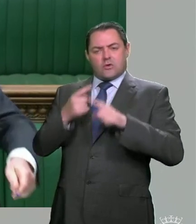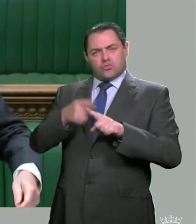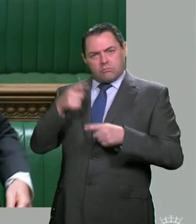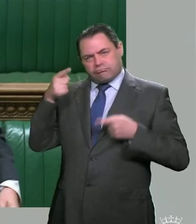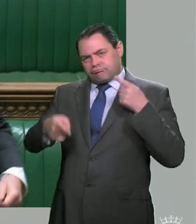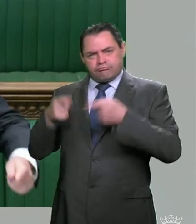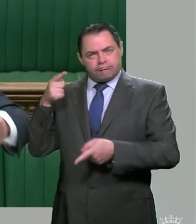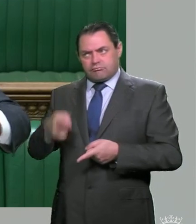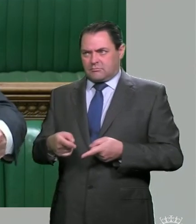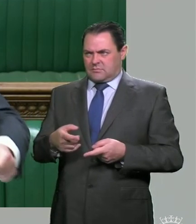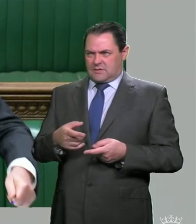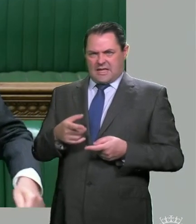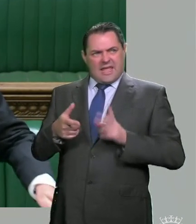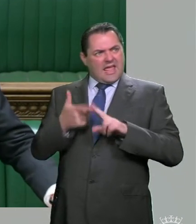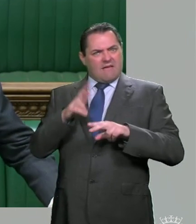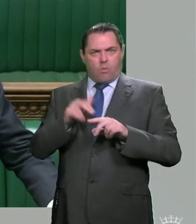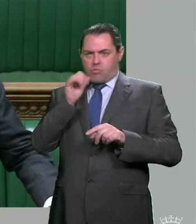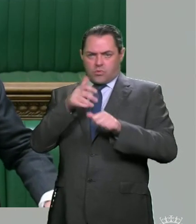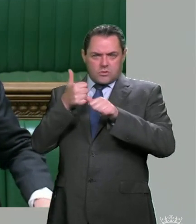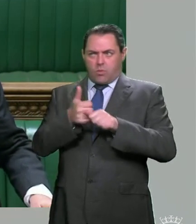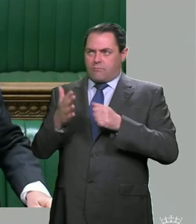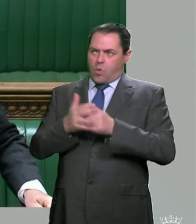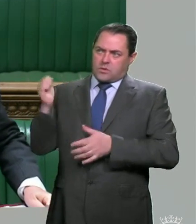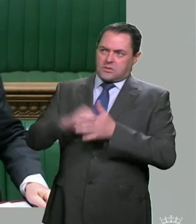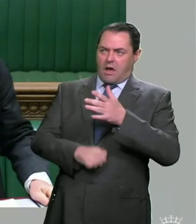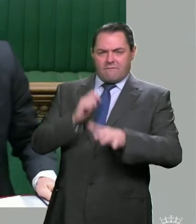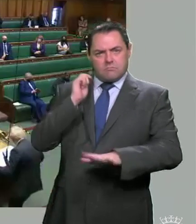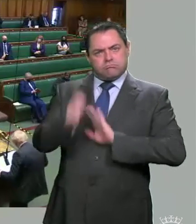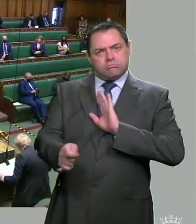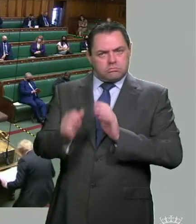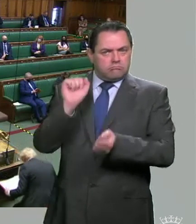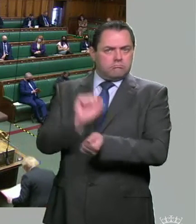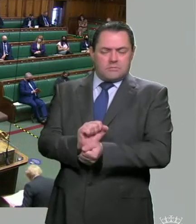What kind of a signal does it send when they will not even back tougher sentences?